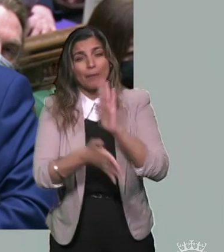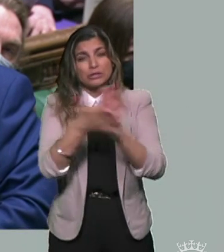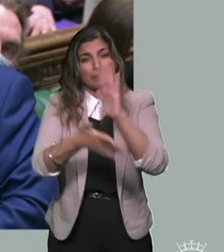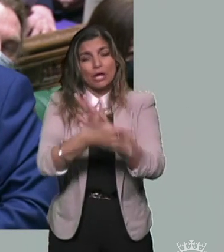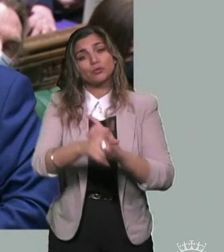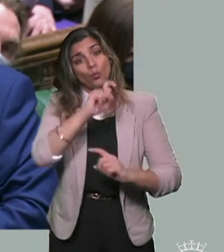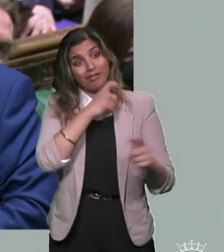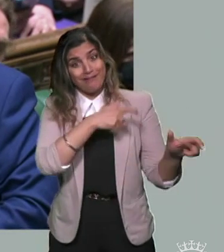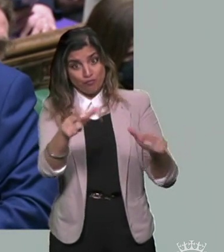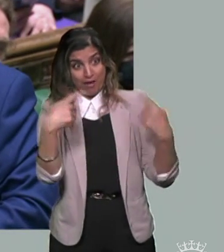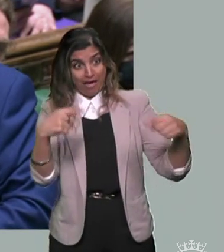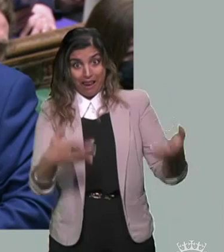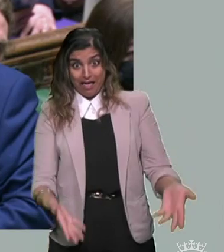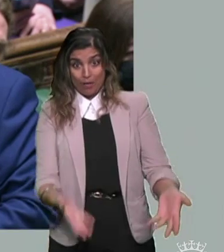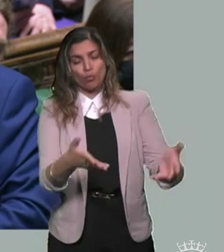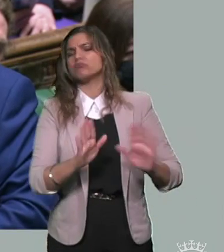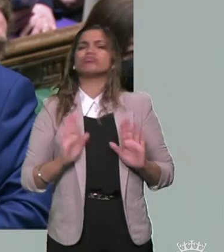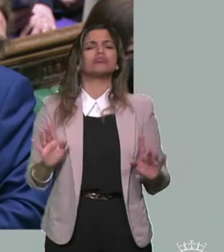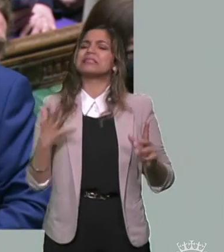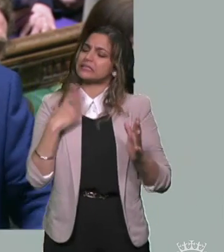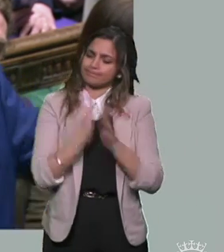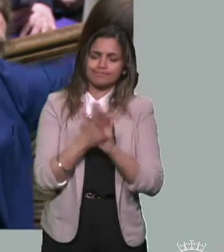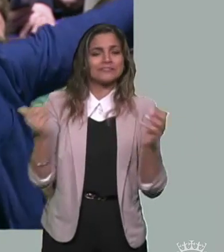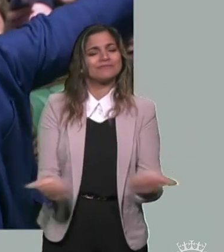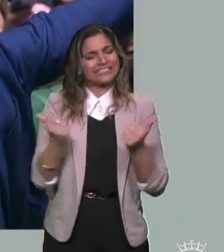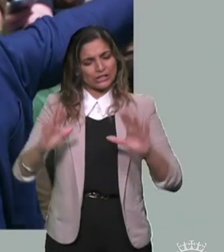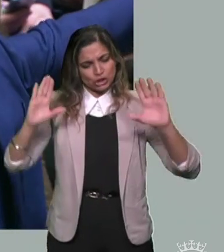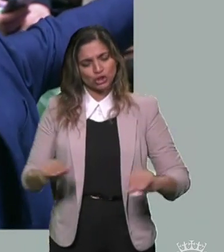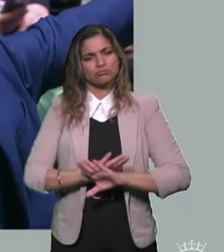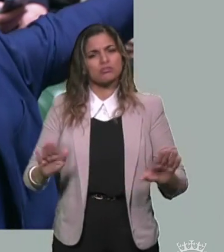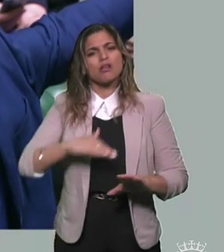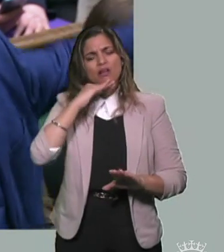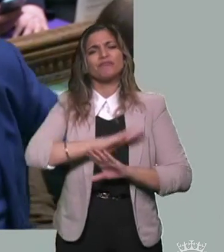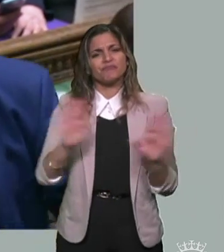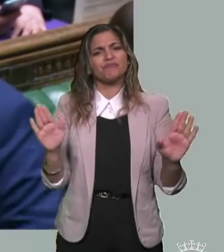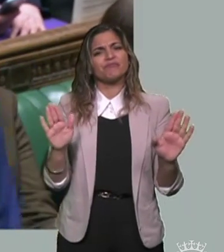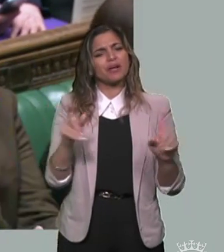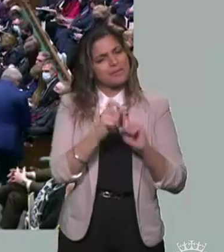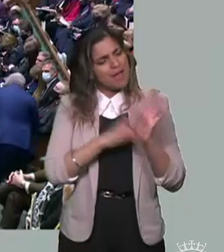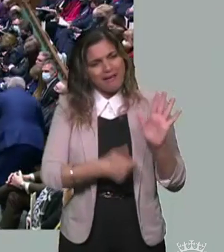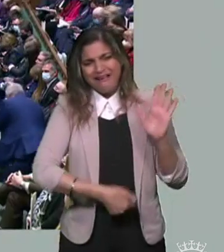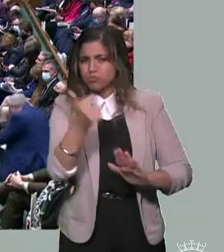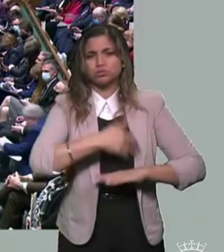It is time to get this over with—show the Prime Minister the door!